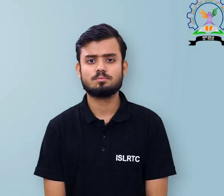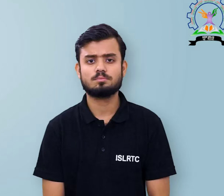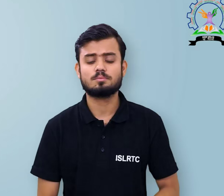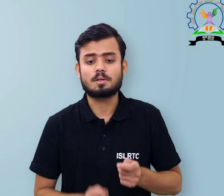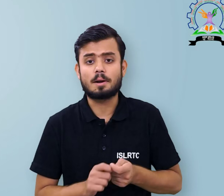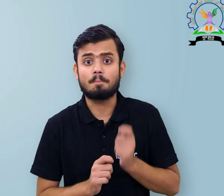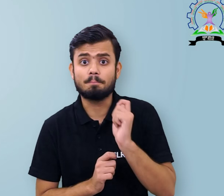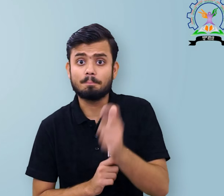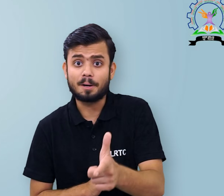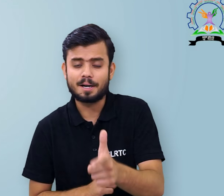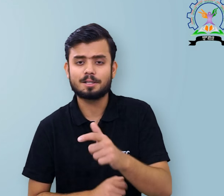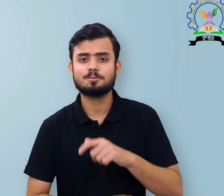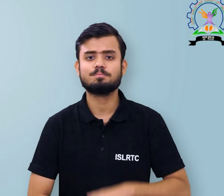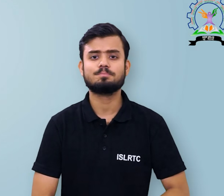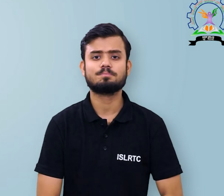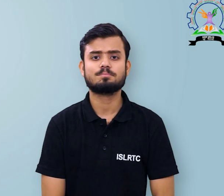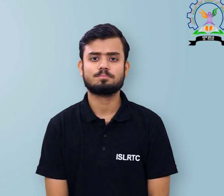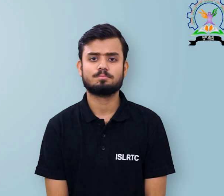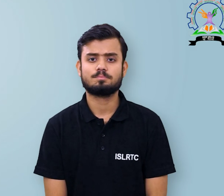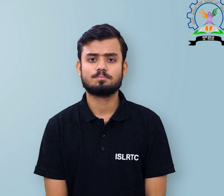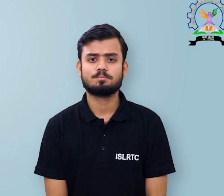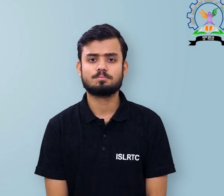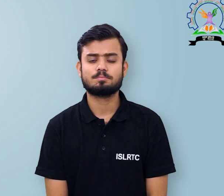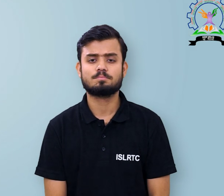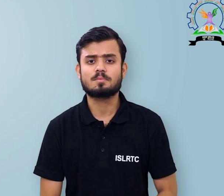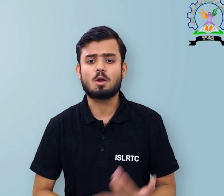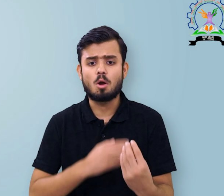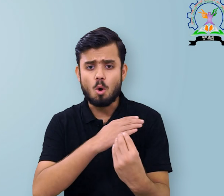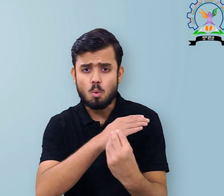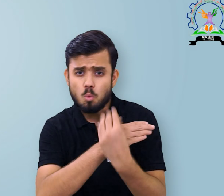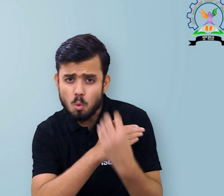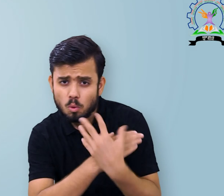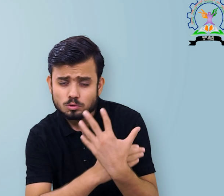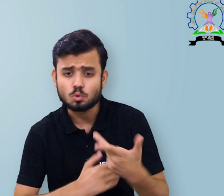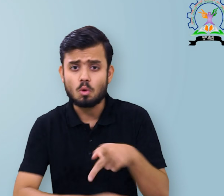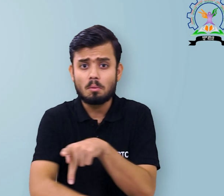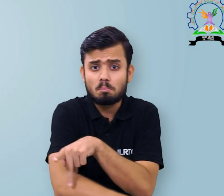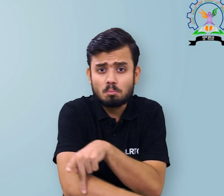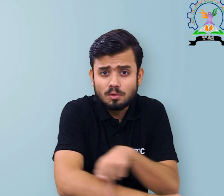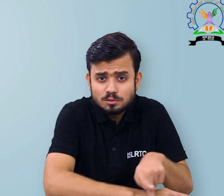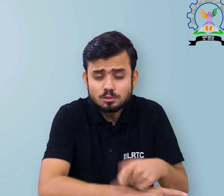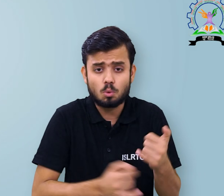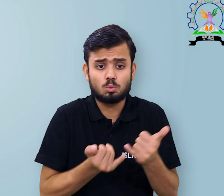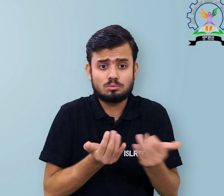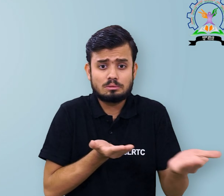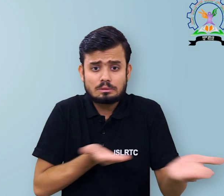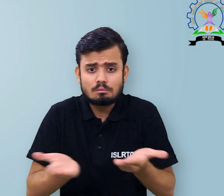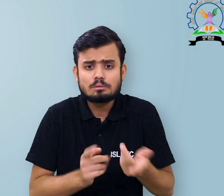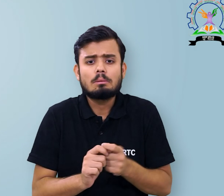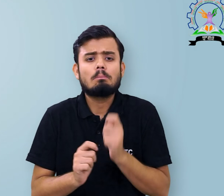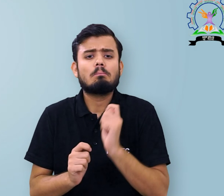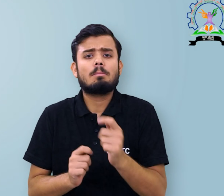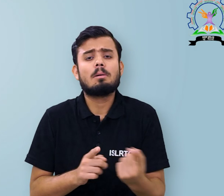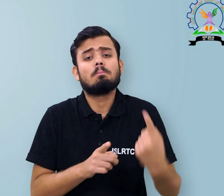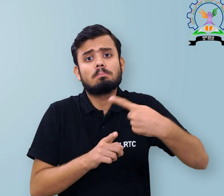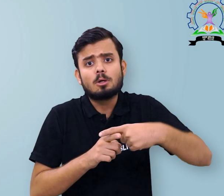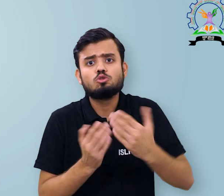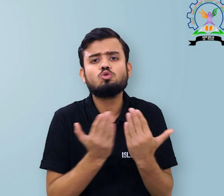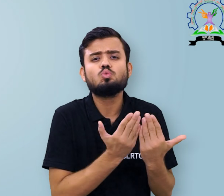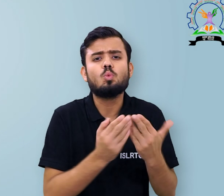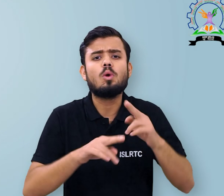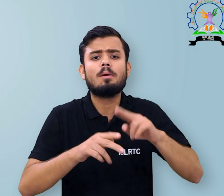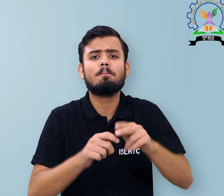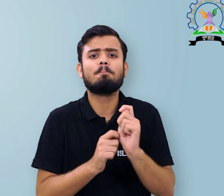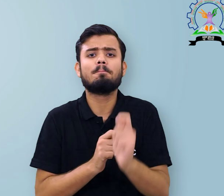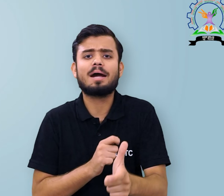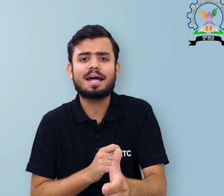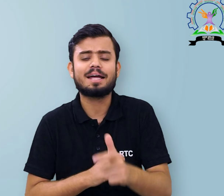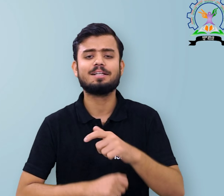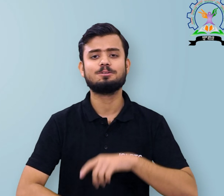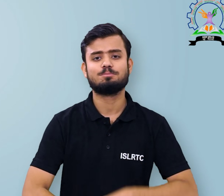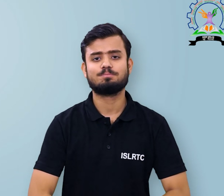Fee A payment made in exchange for professional advice or services.